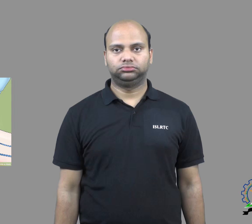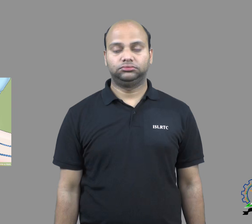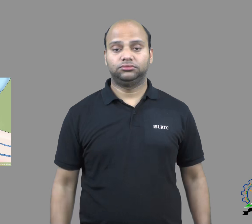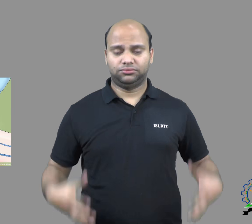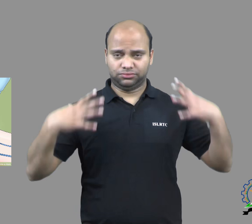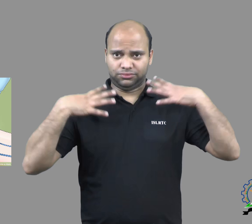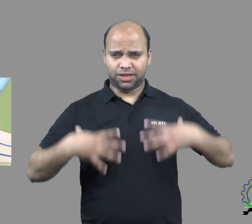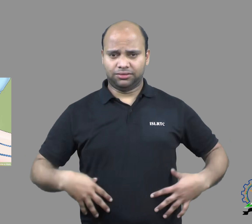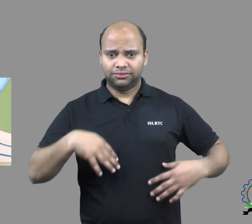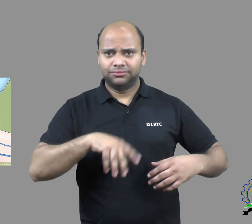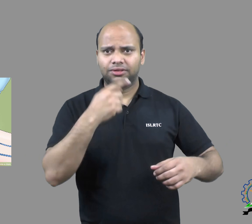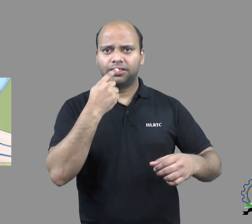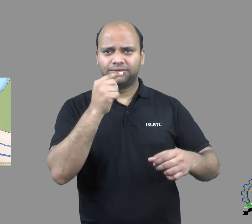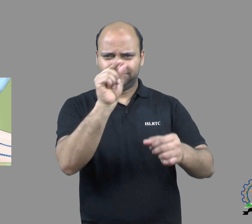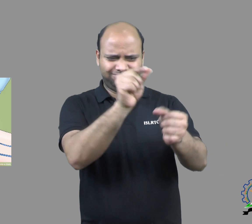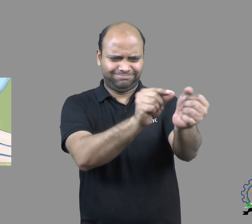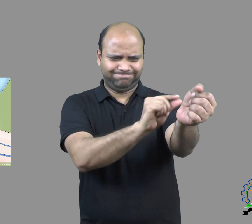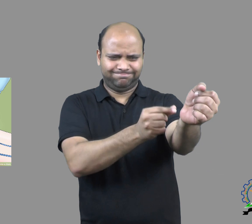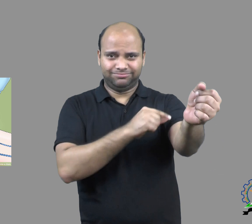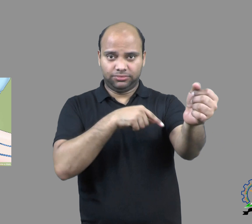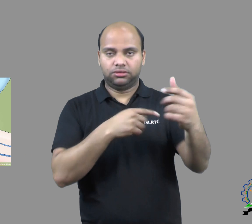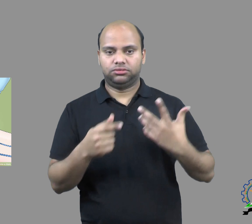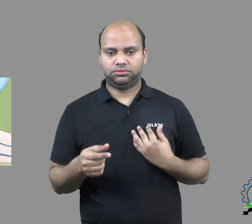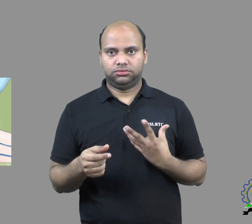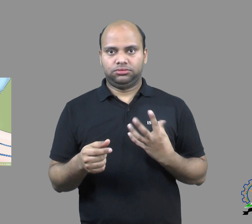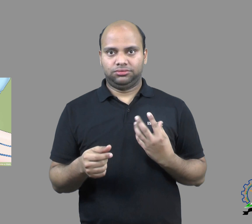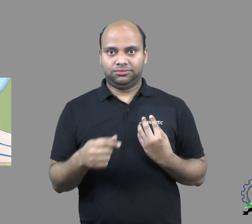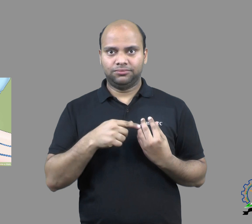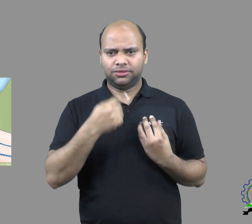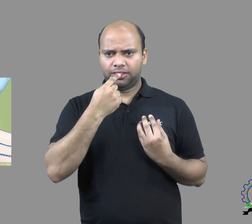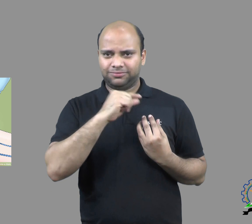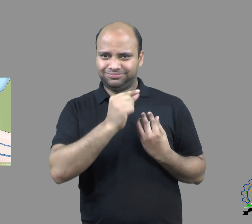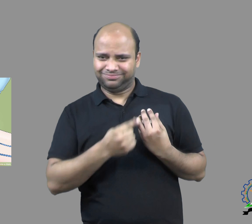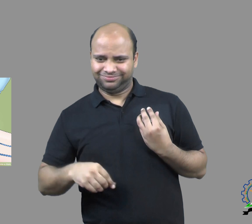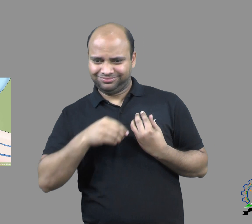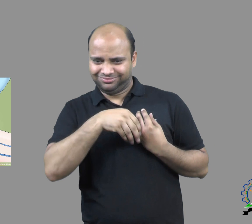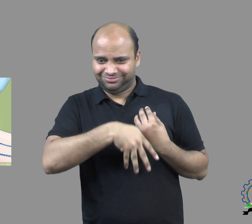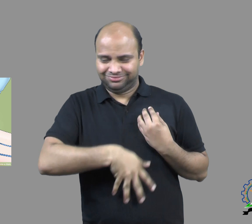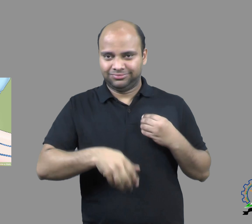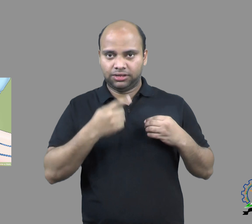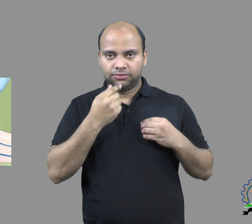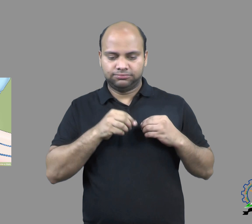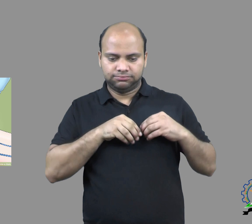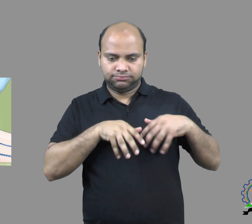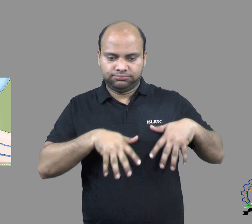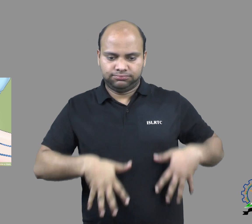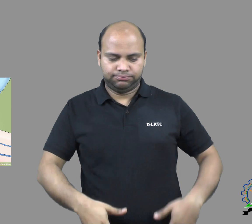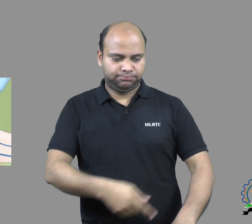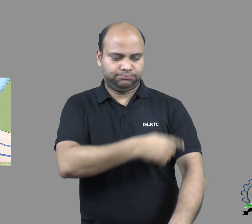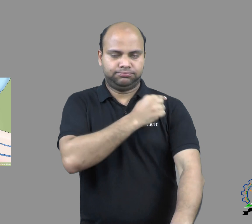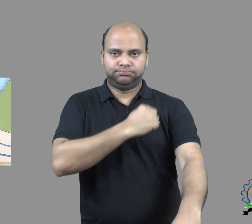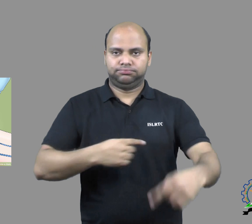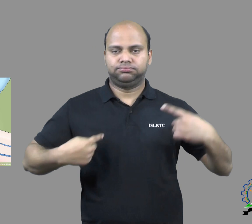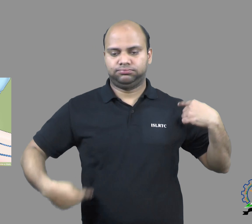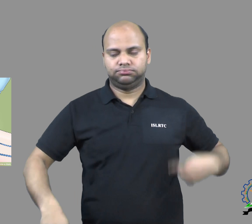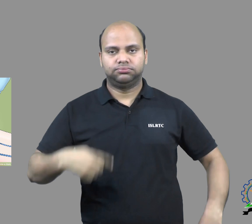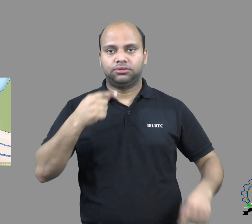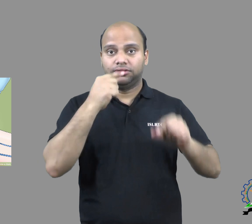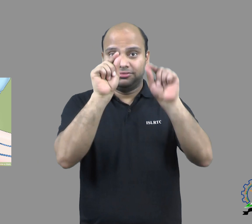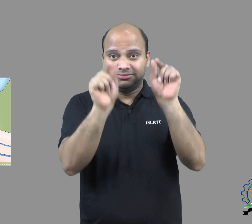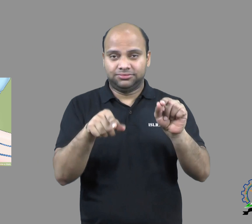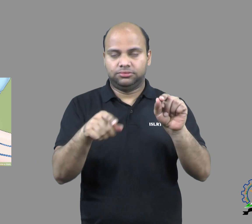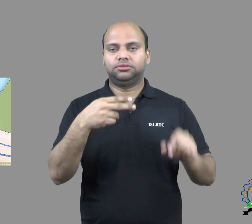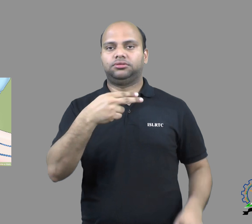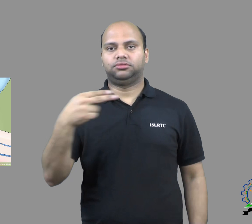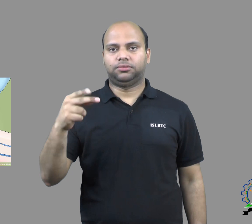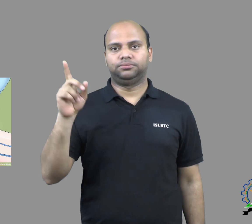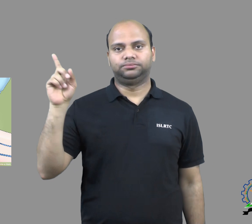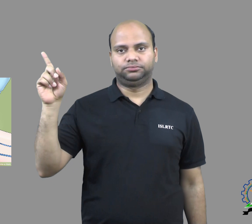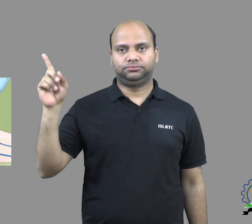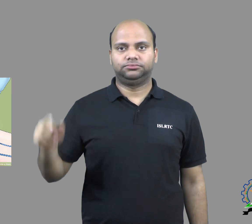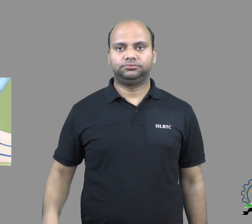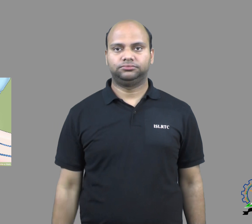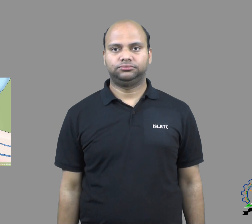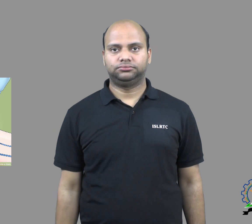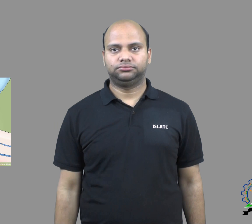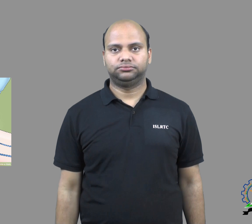Vein